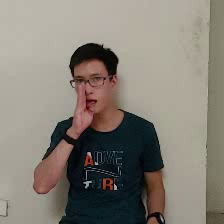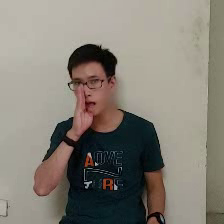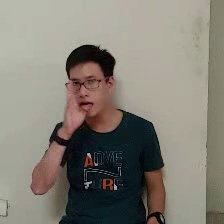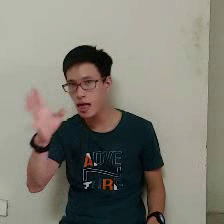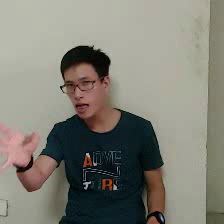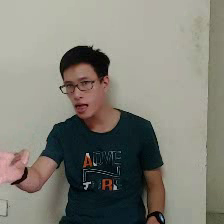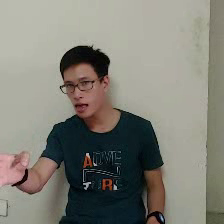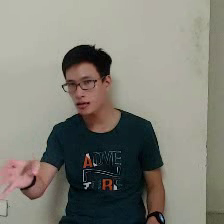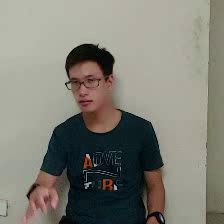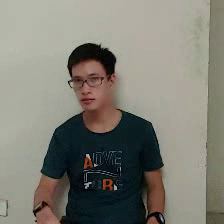Nôn ói